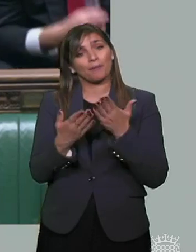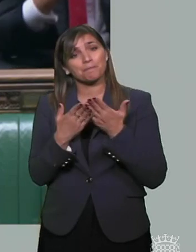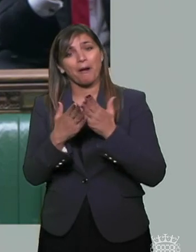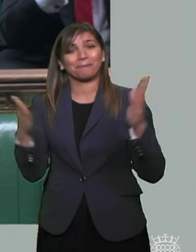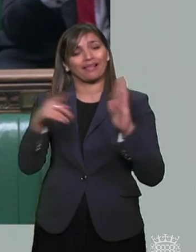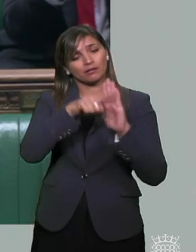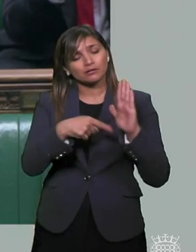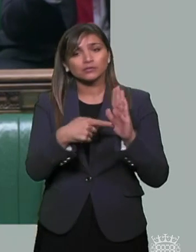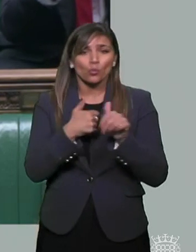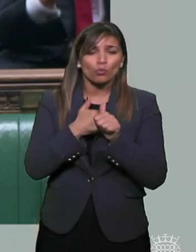Not true.